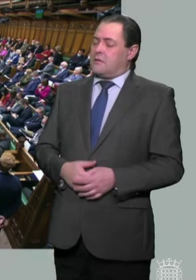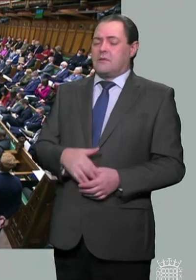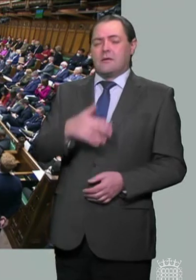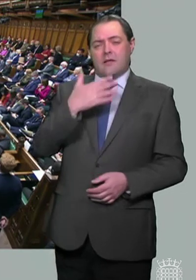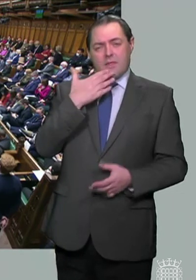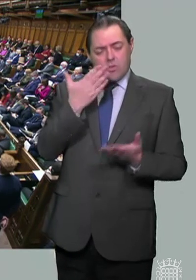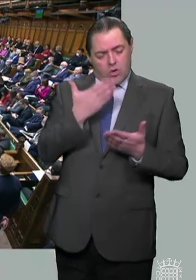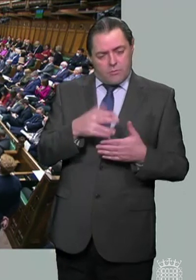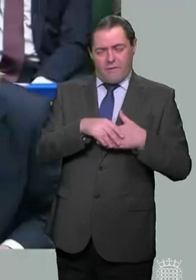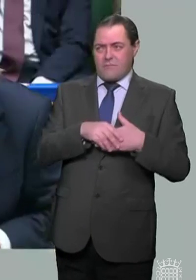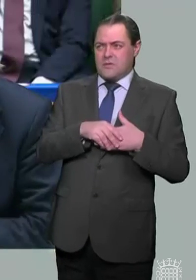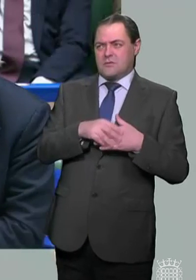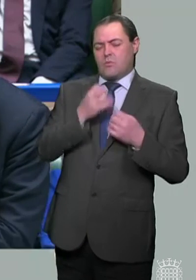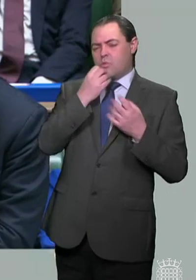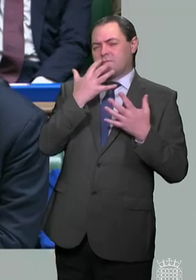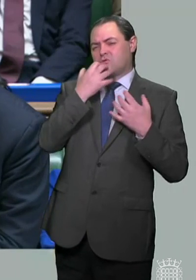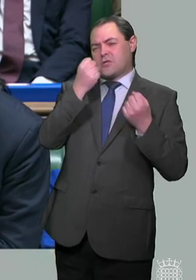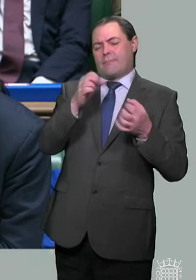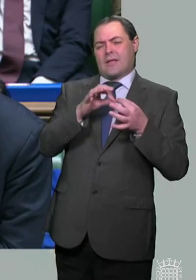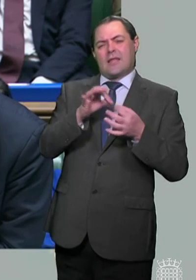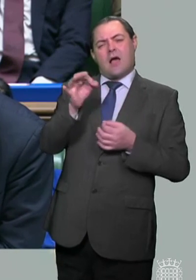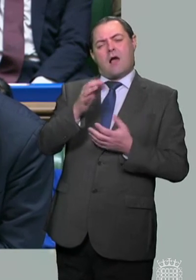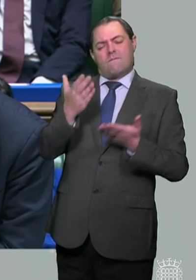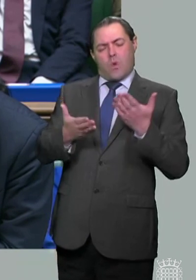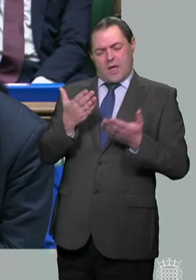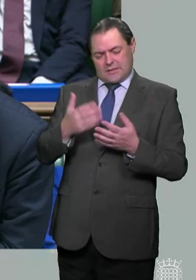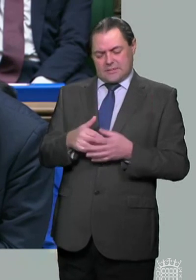I thank my honourable Friend, who is an excellent champion for the Isle of Wight.